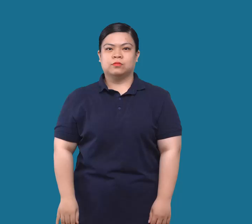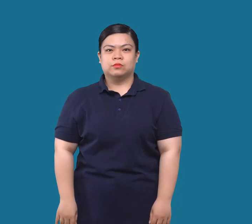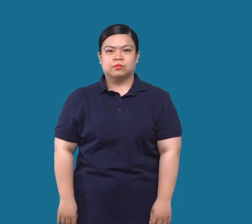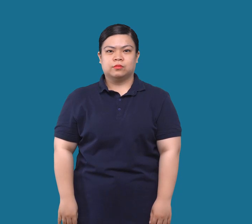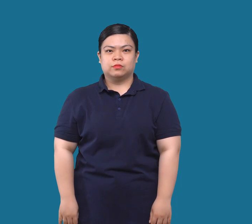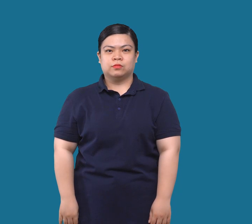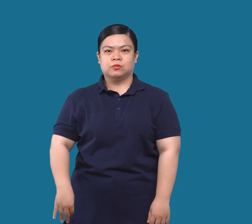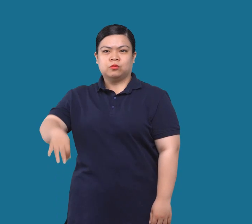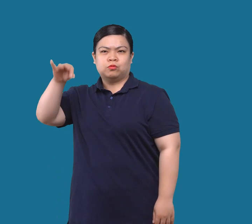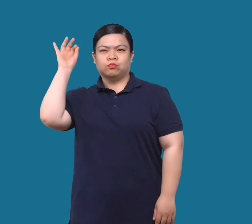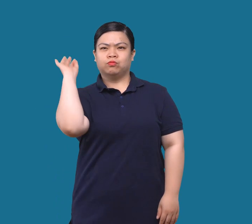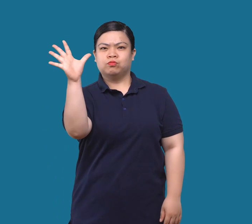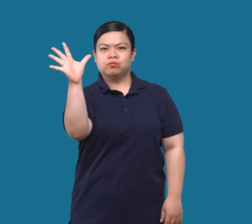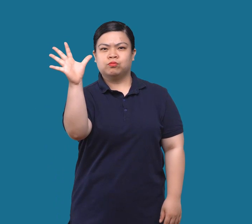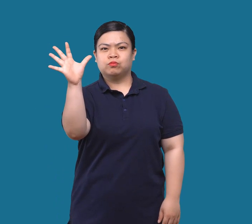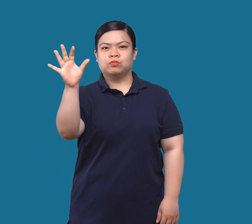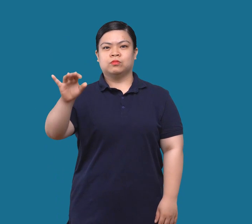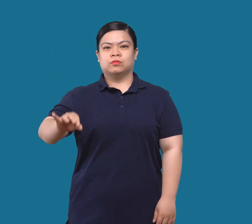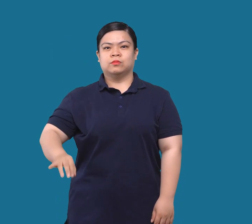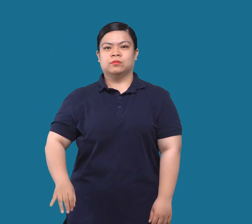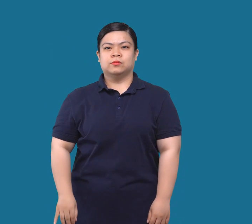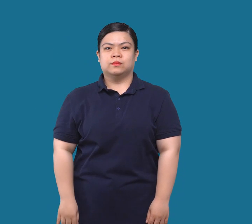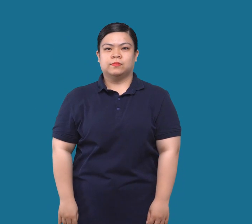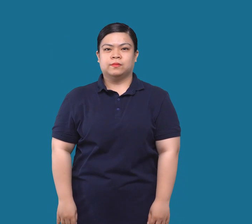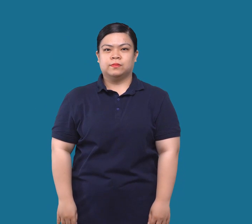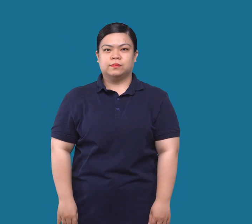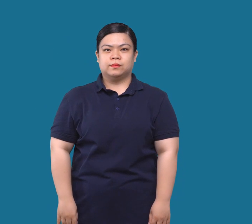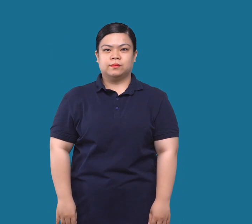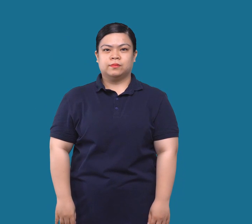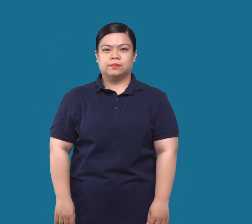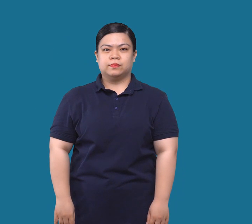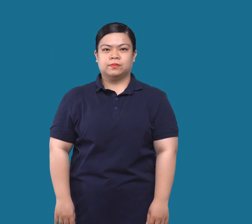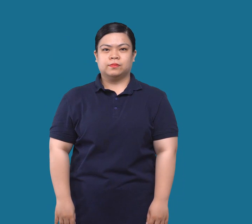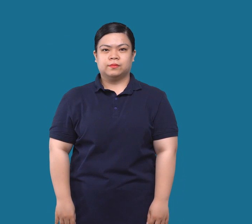phi tiêu